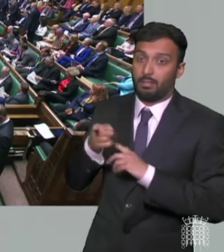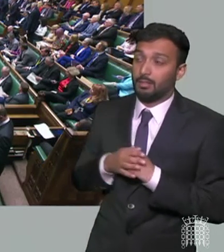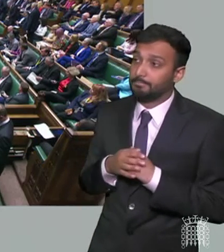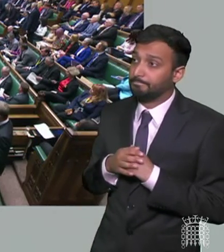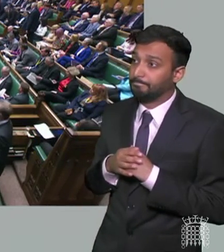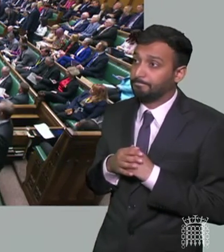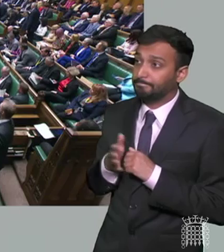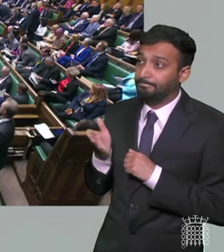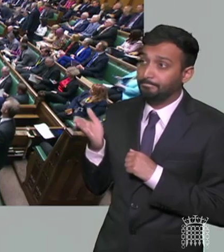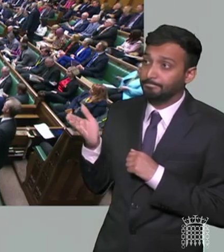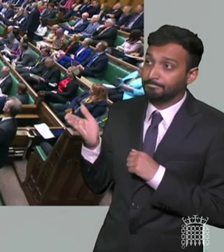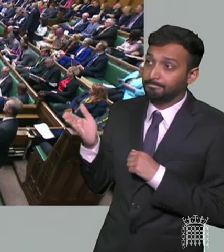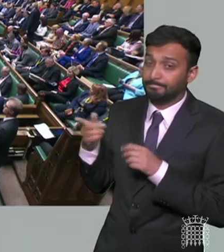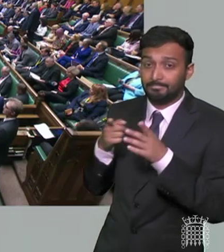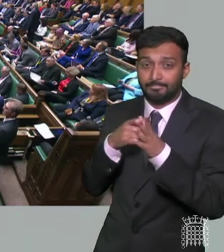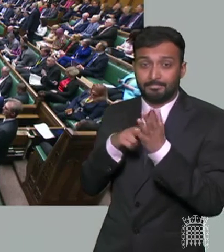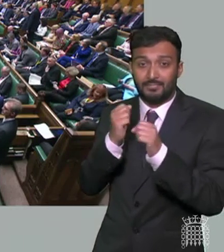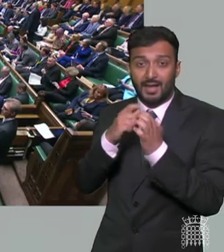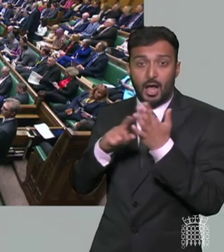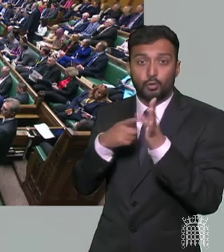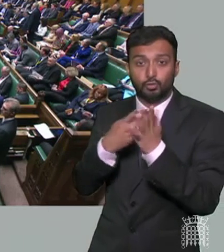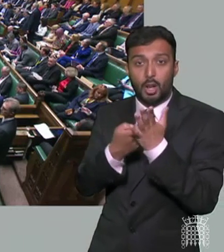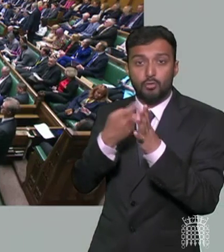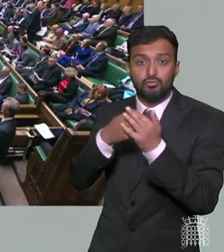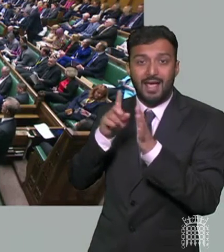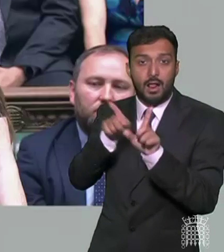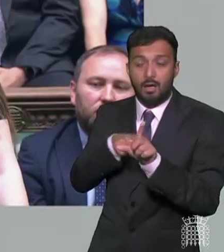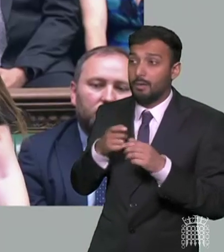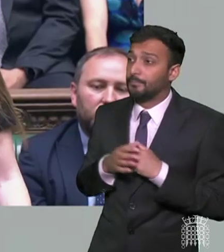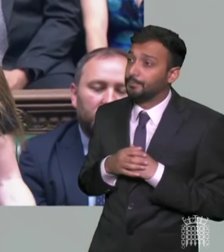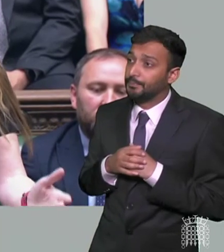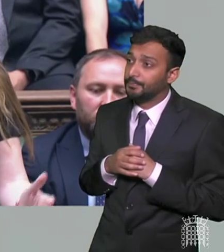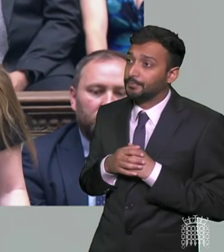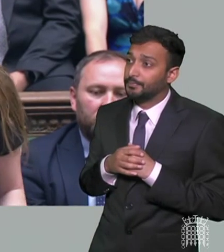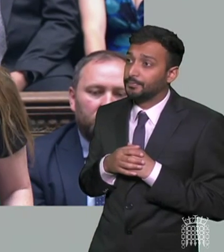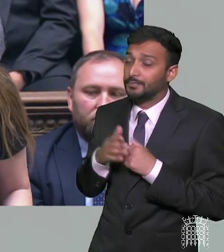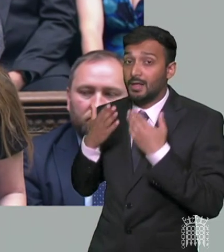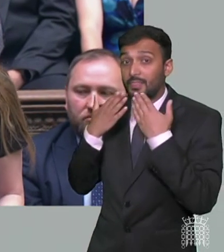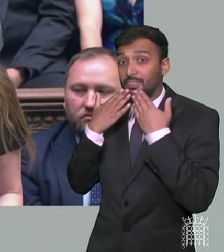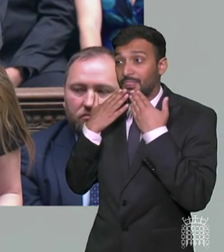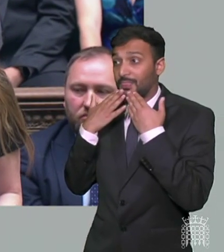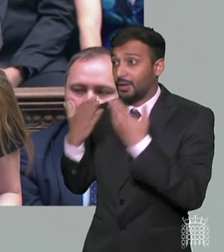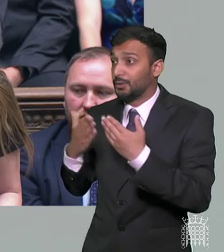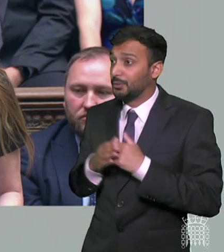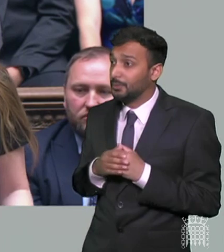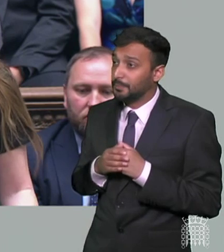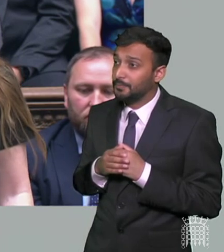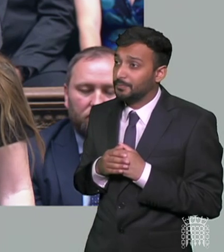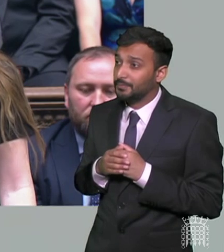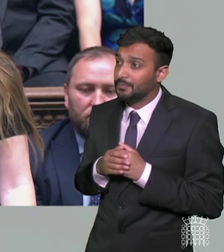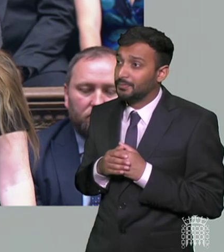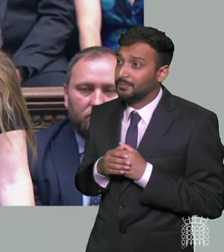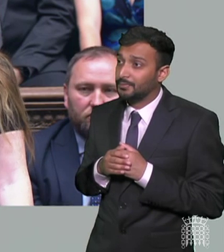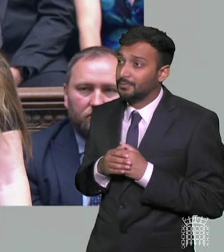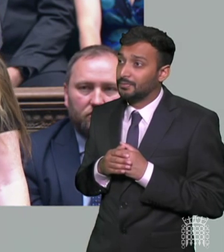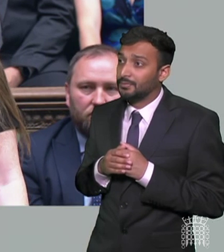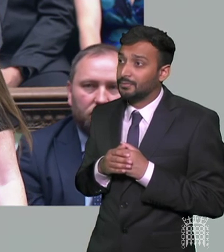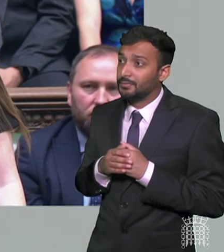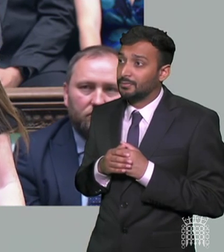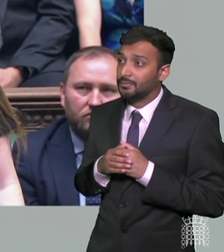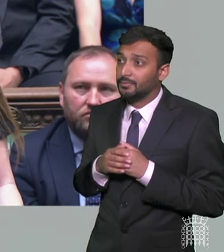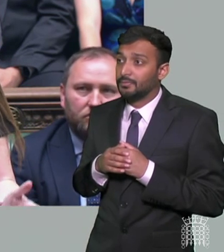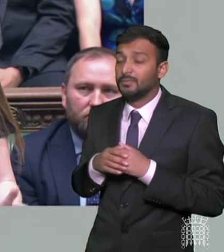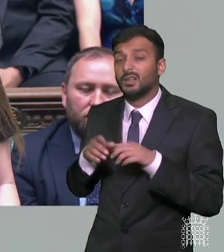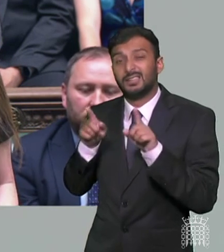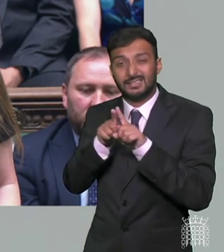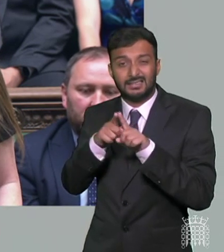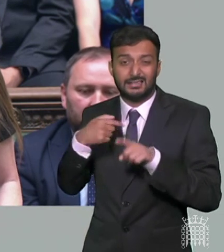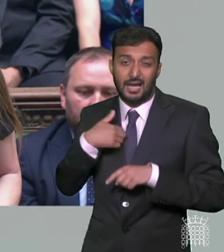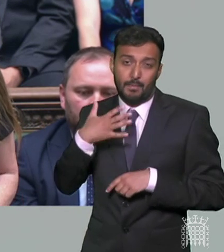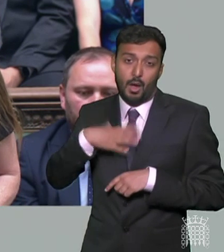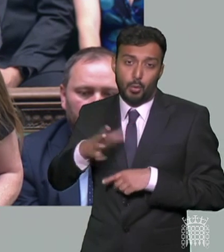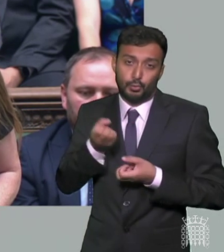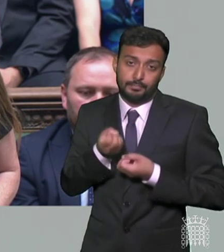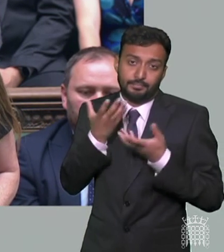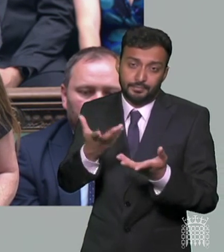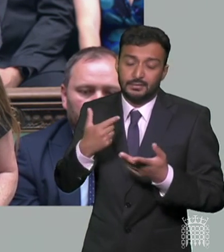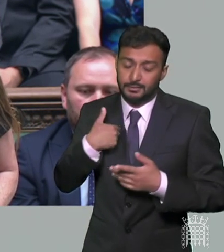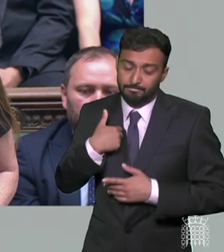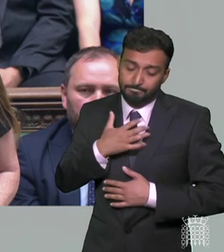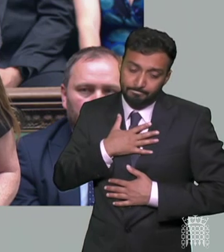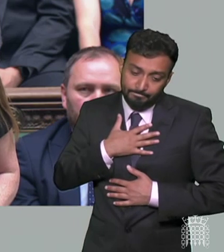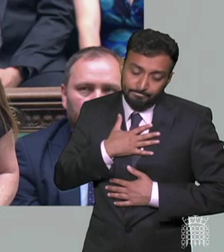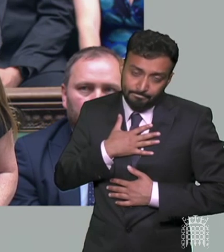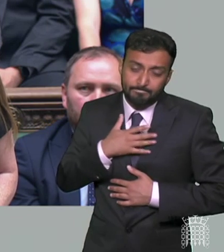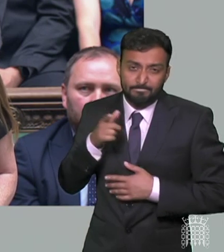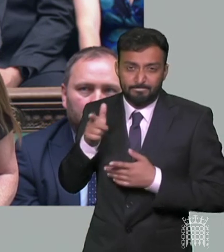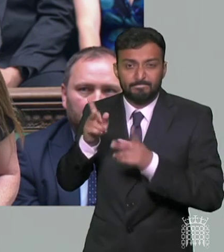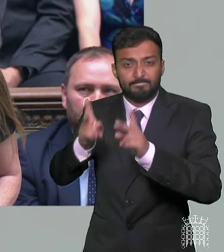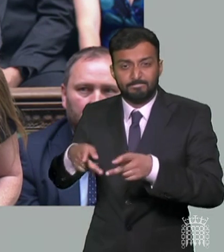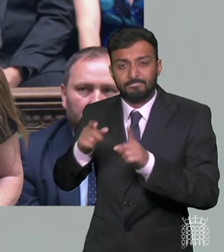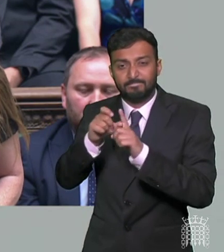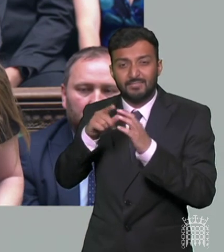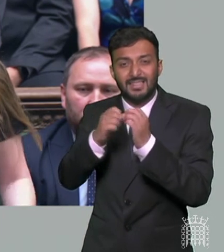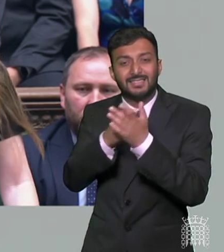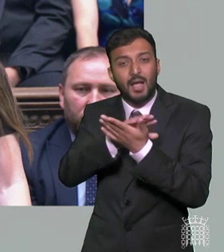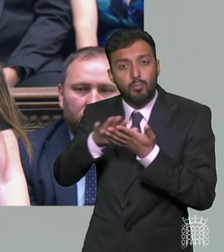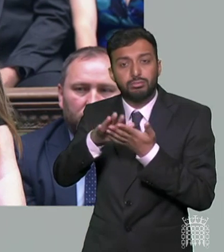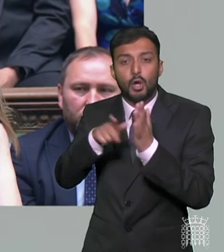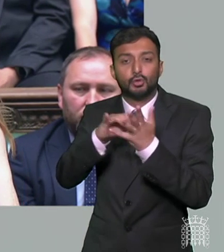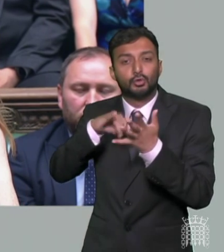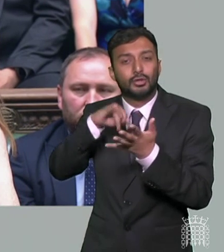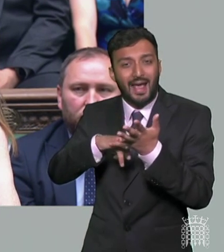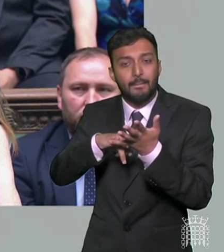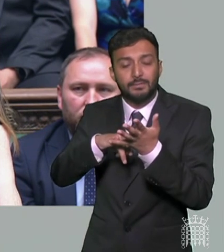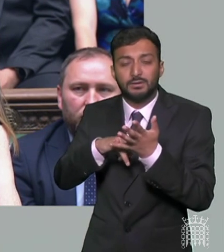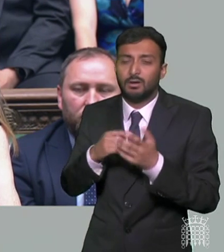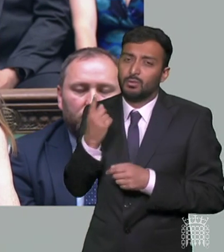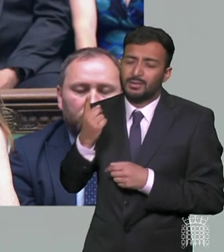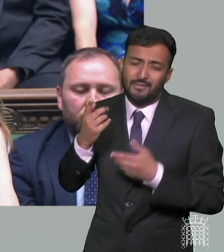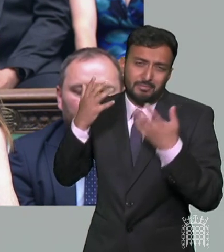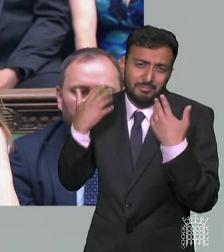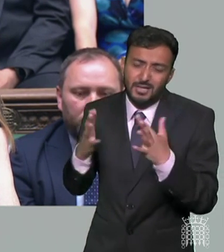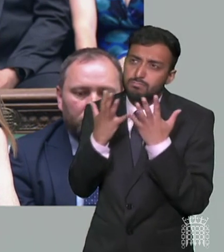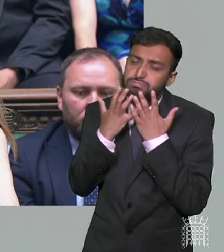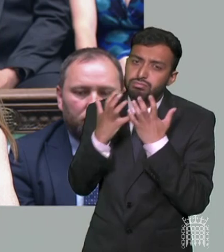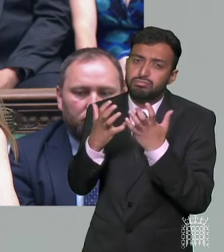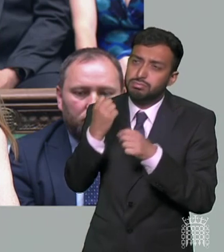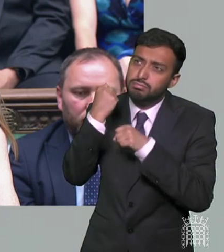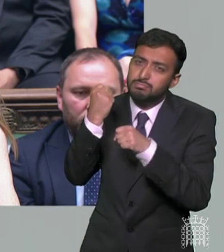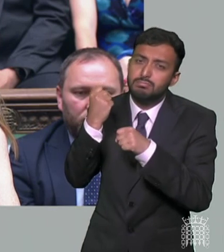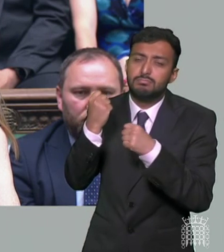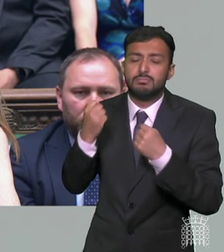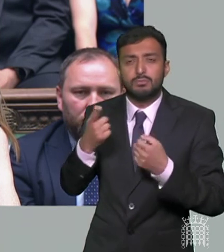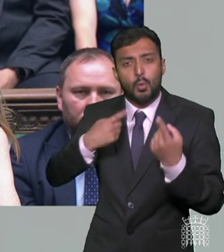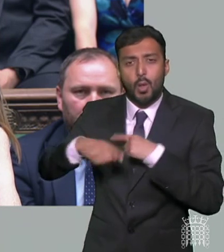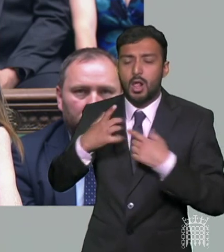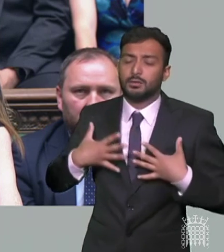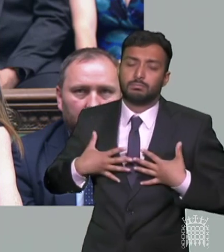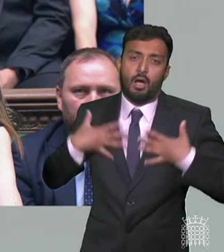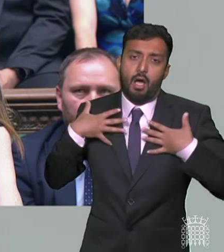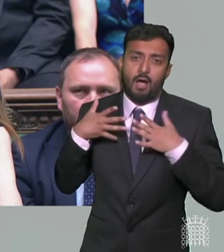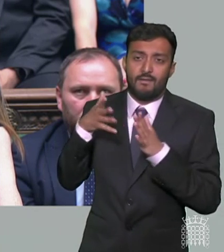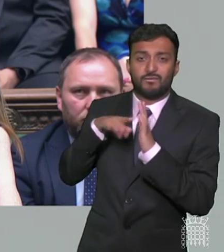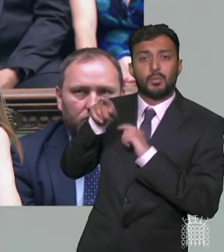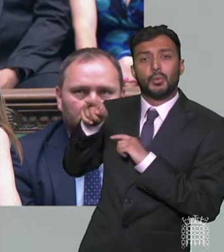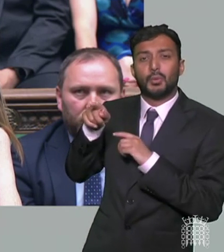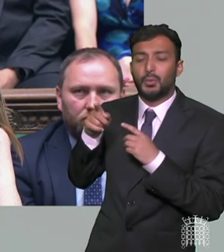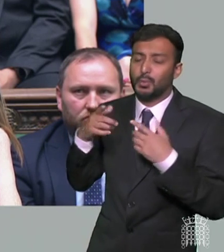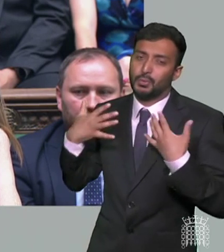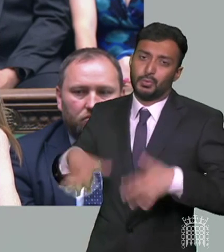I share with the Deputy Prime Minister his deepest condolences and his personal experiences as we mourn the loss of Dame Deborah James, who fearlessly campaigned to inspire so many and, I am absolutely sure, saved the lives of many more.